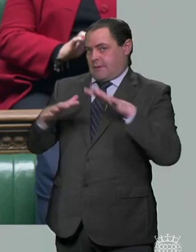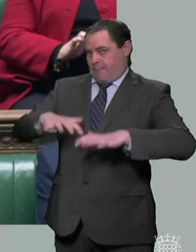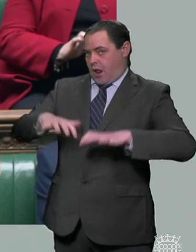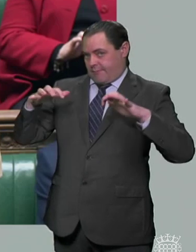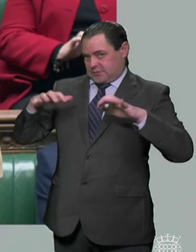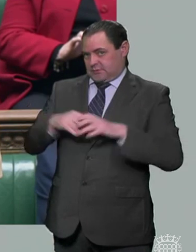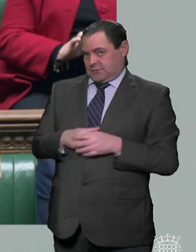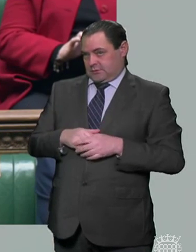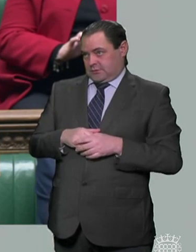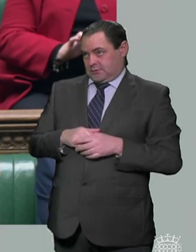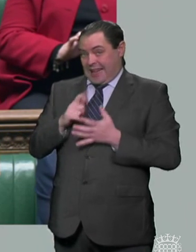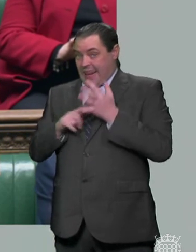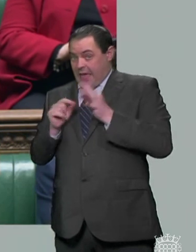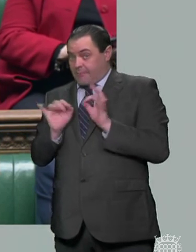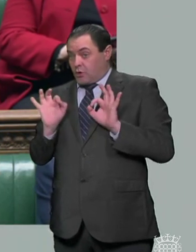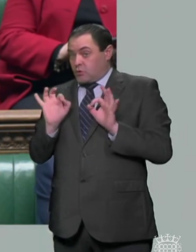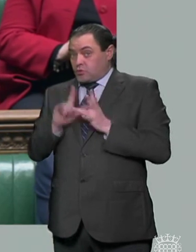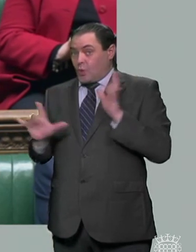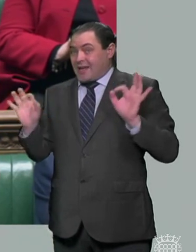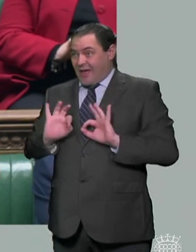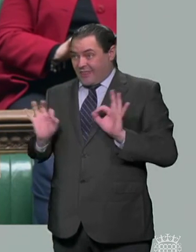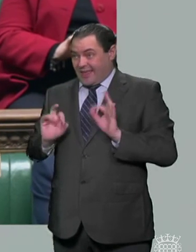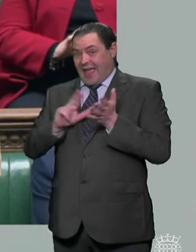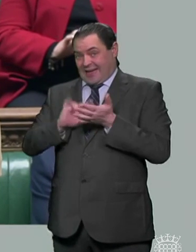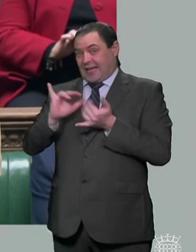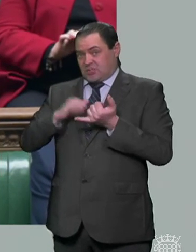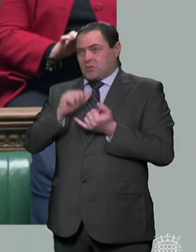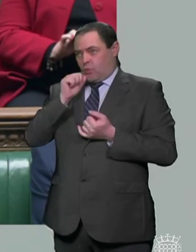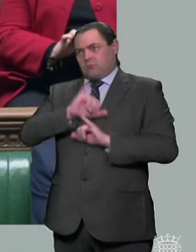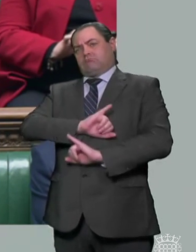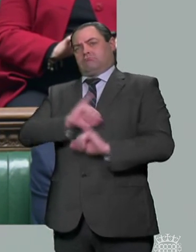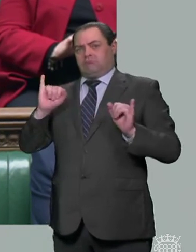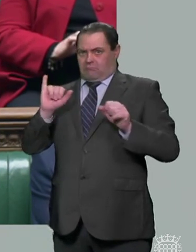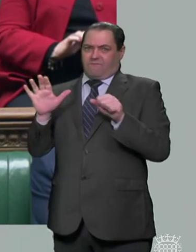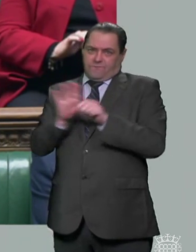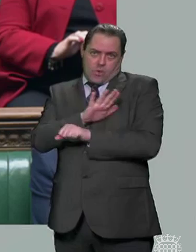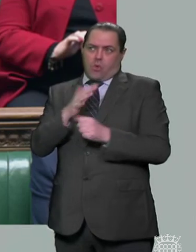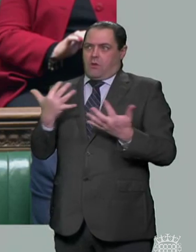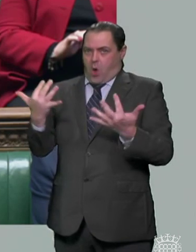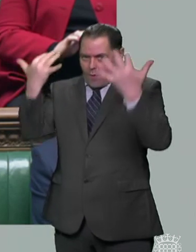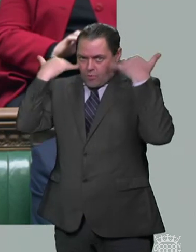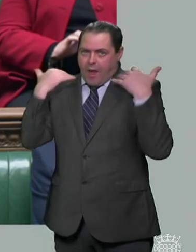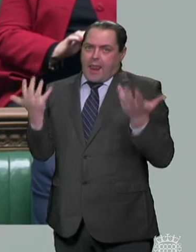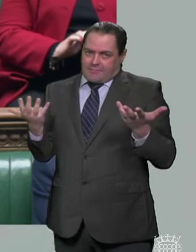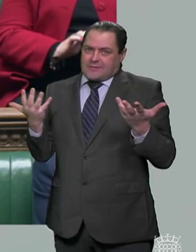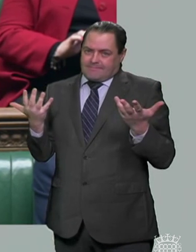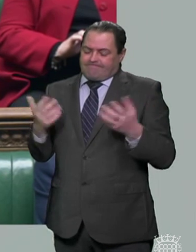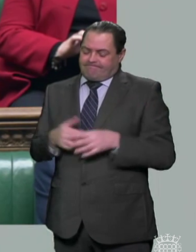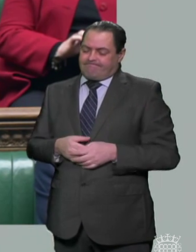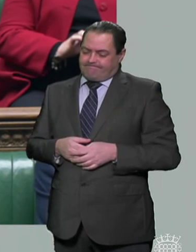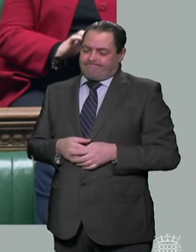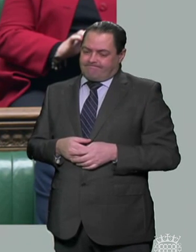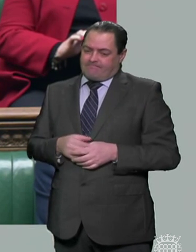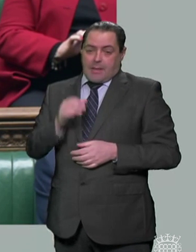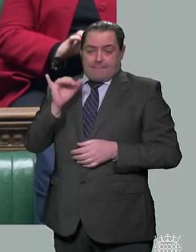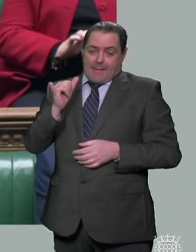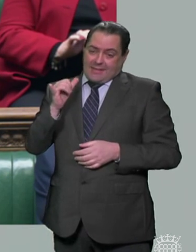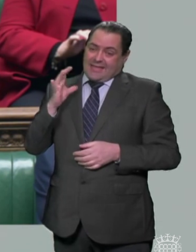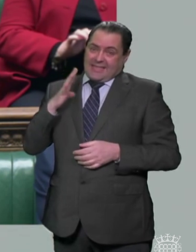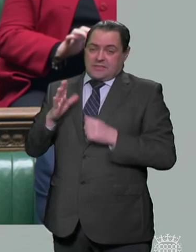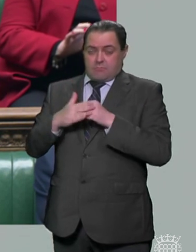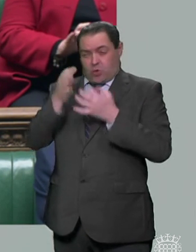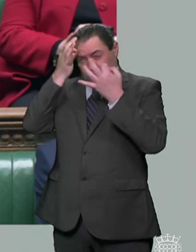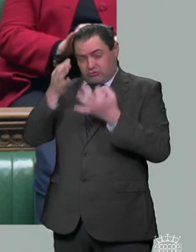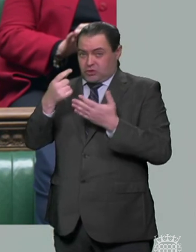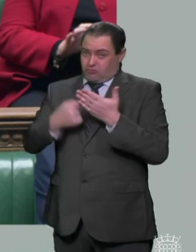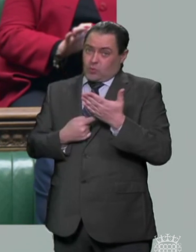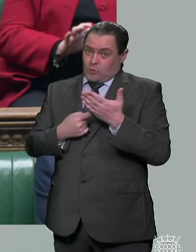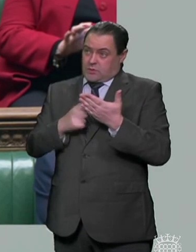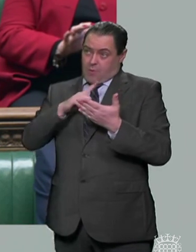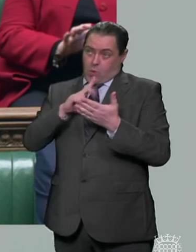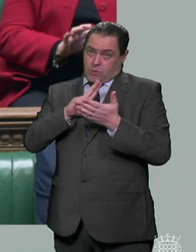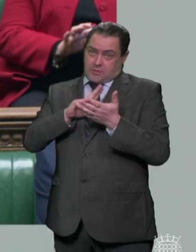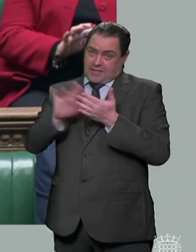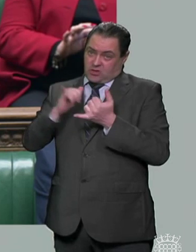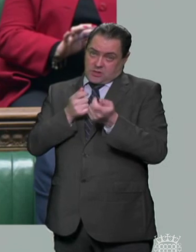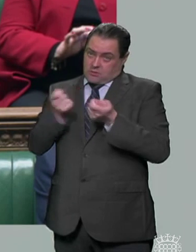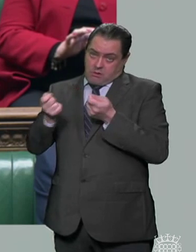If not for Labour’s actions, the NHS would be facing even greater pressure, and the likelihood is that we would have needed much harsher restrictions.